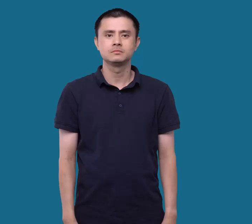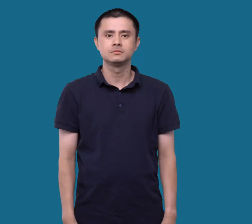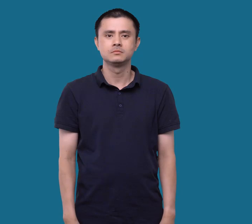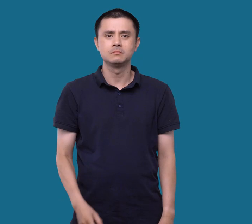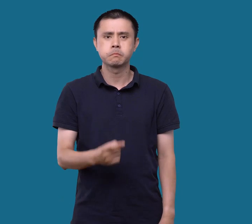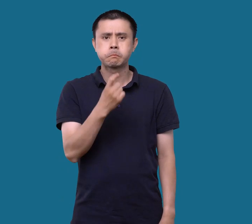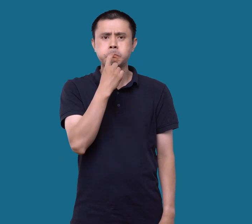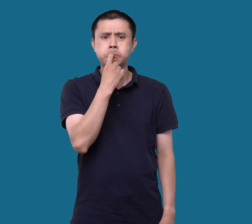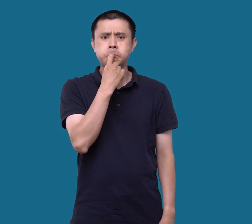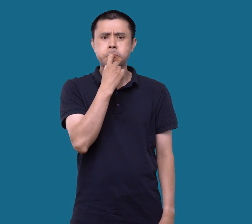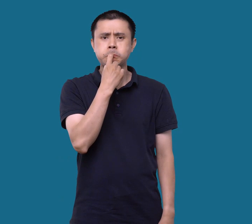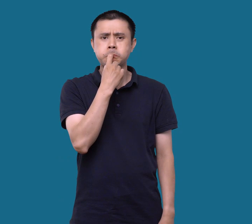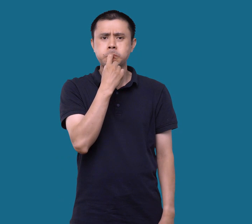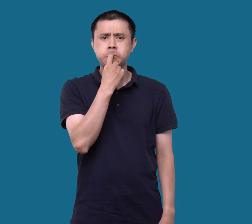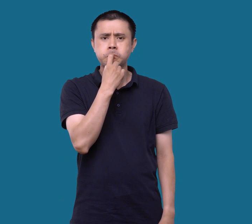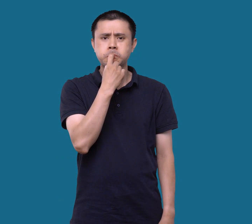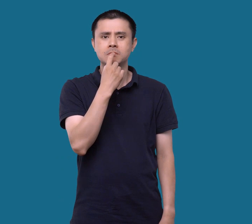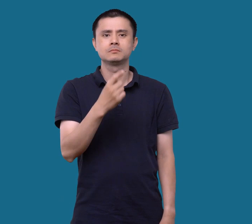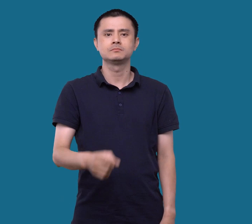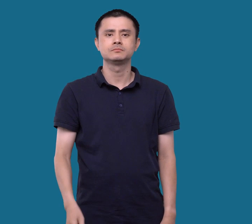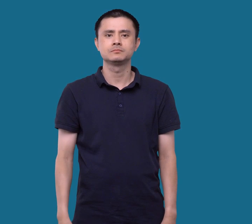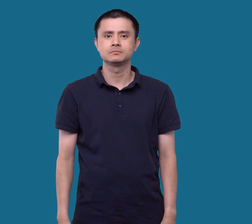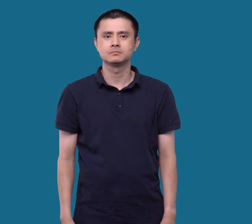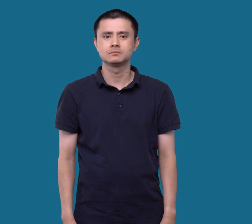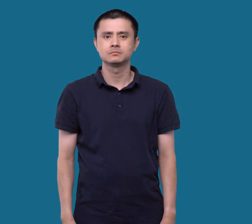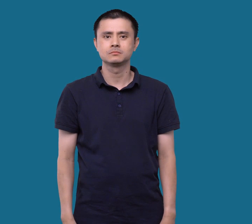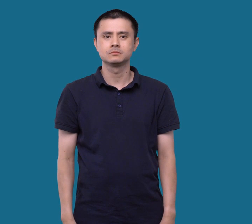ngộ độc